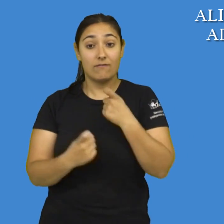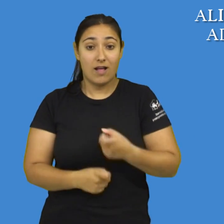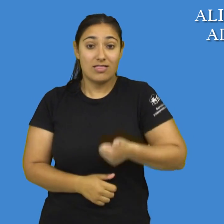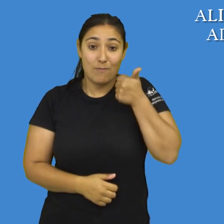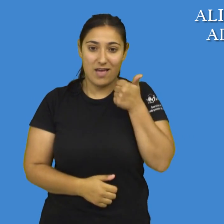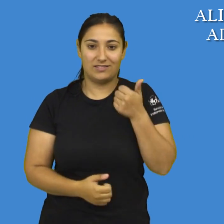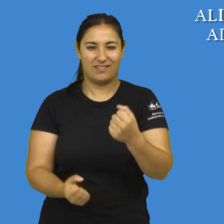más cantidad